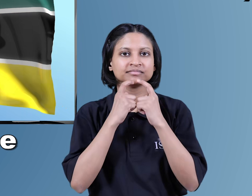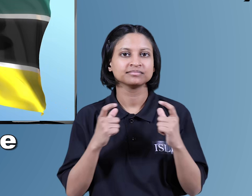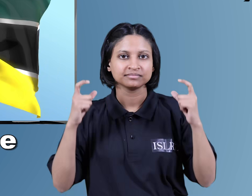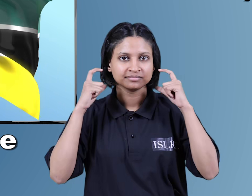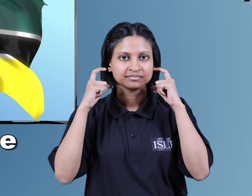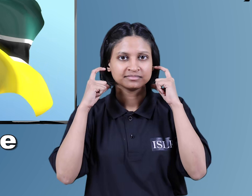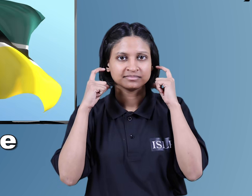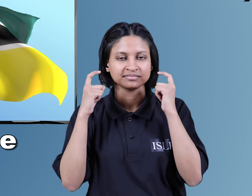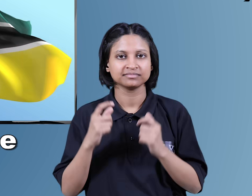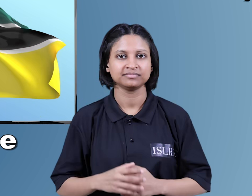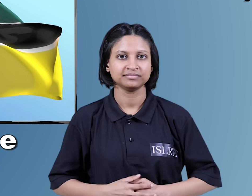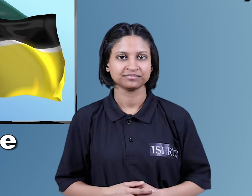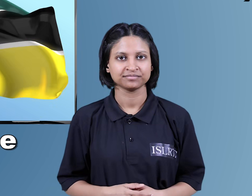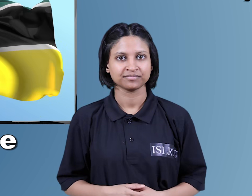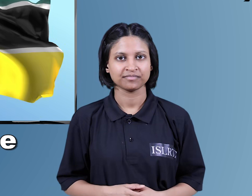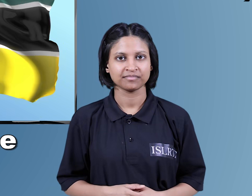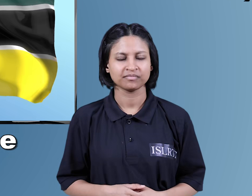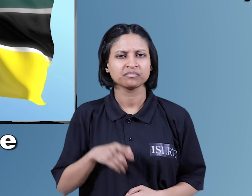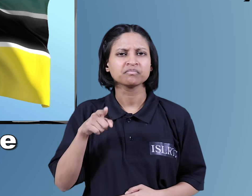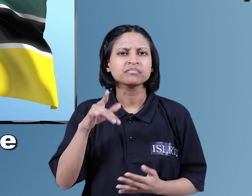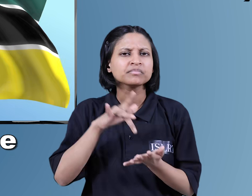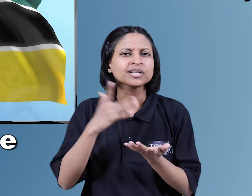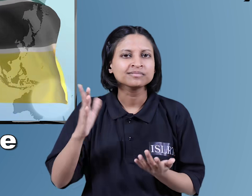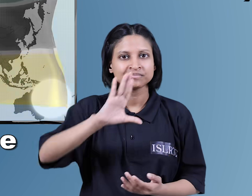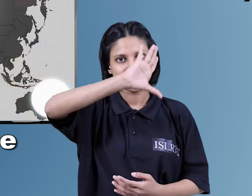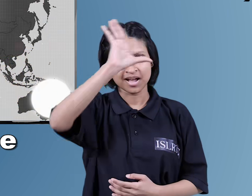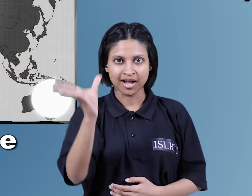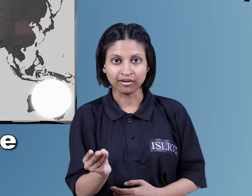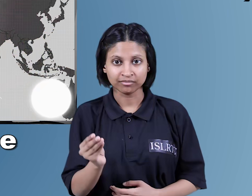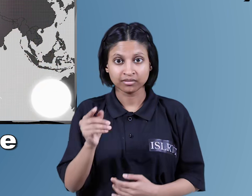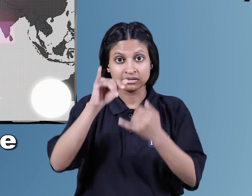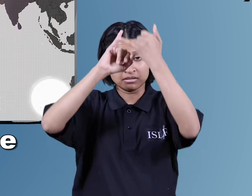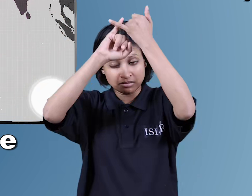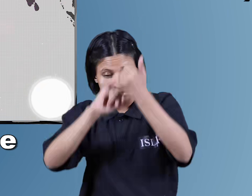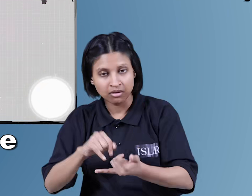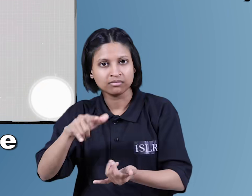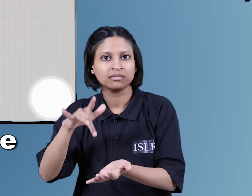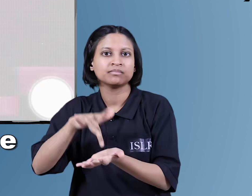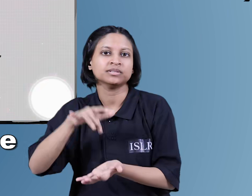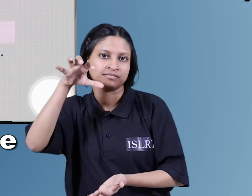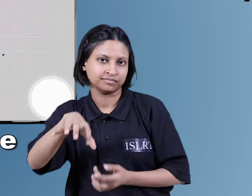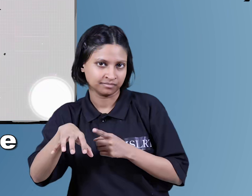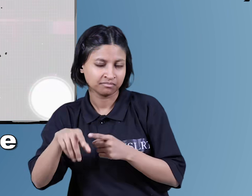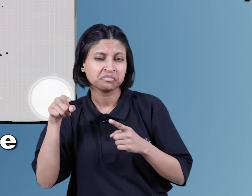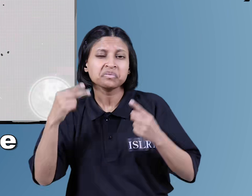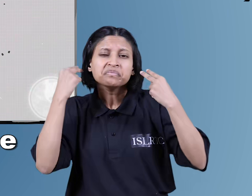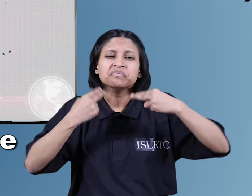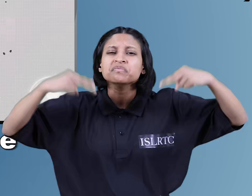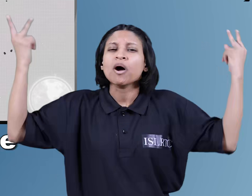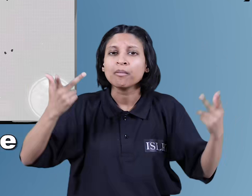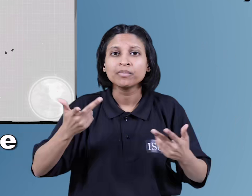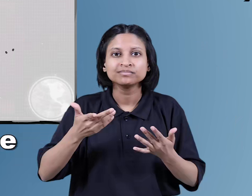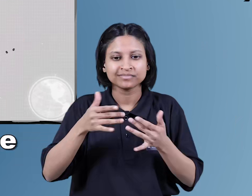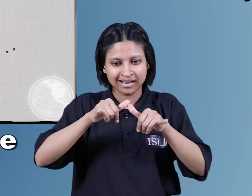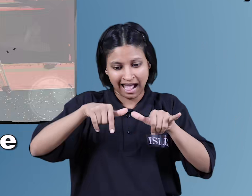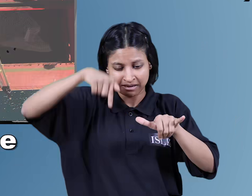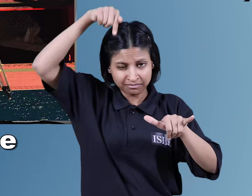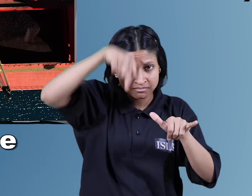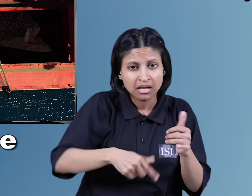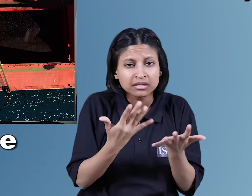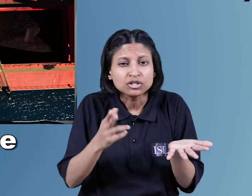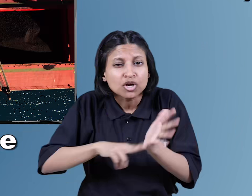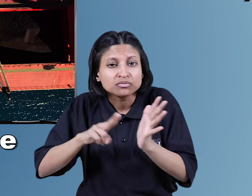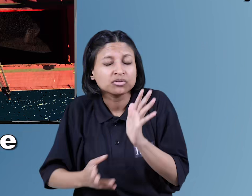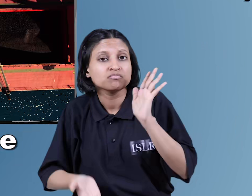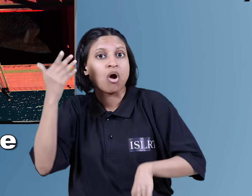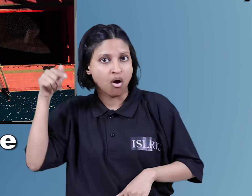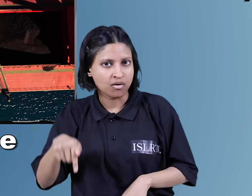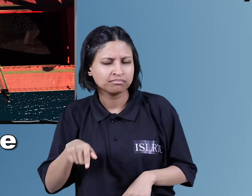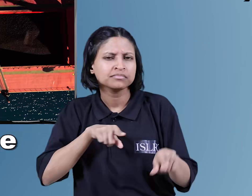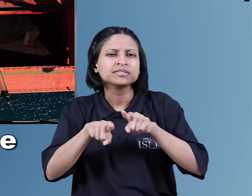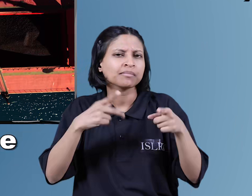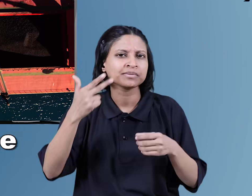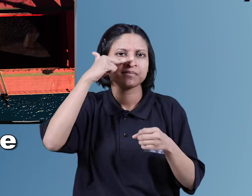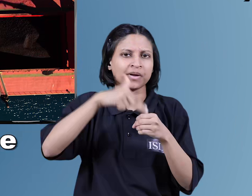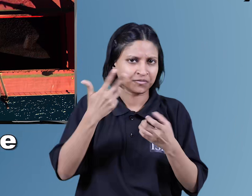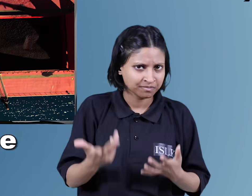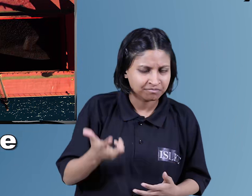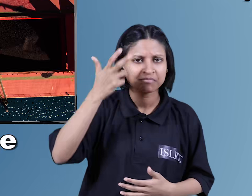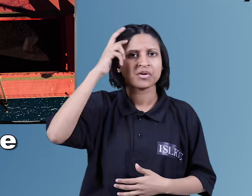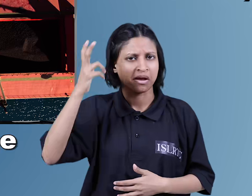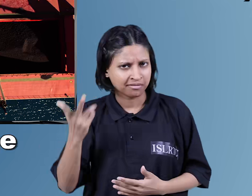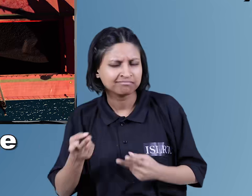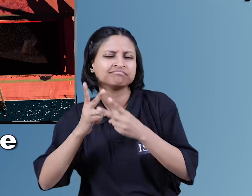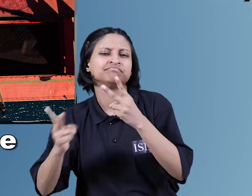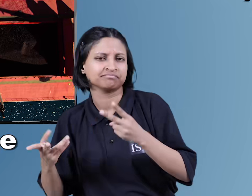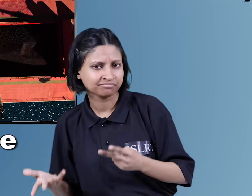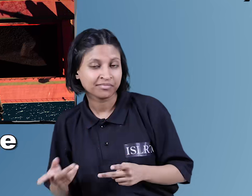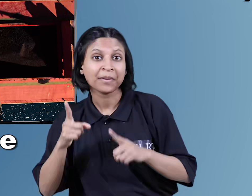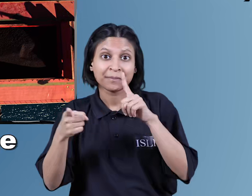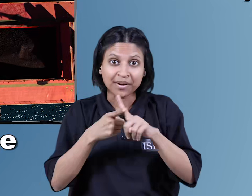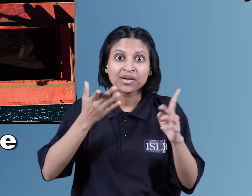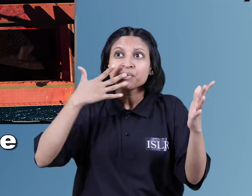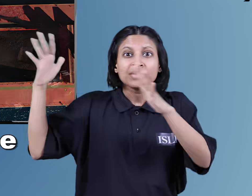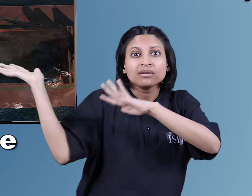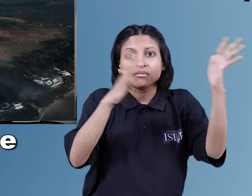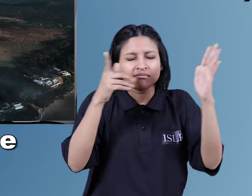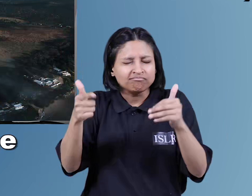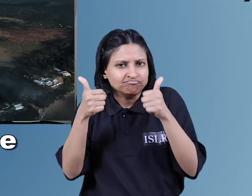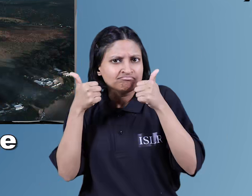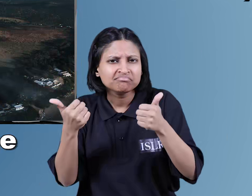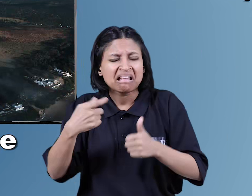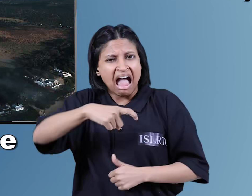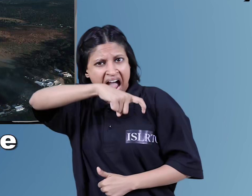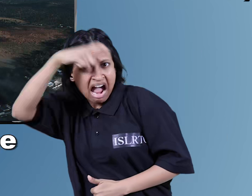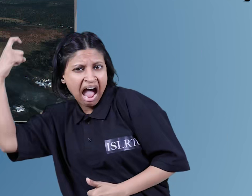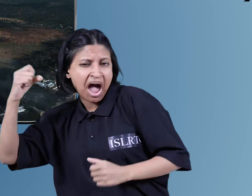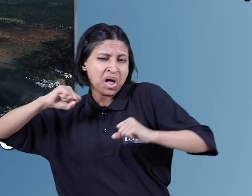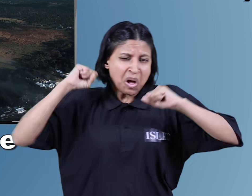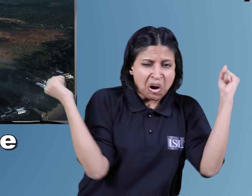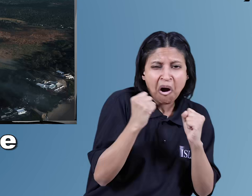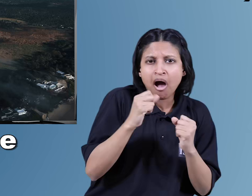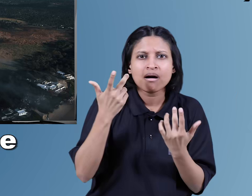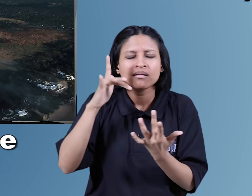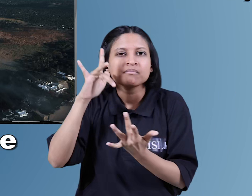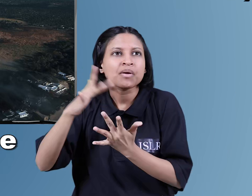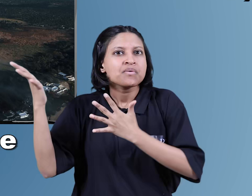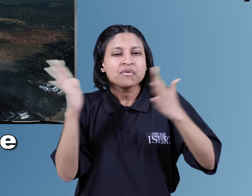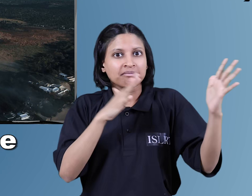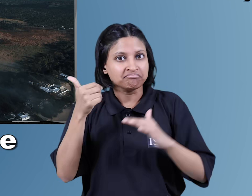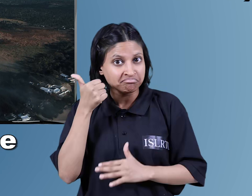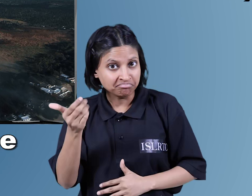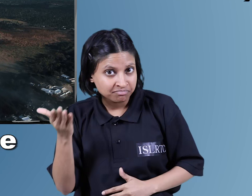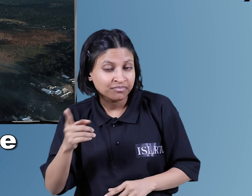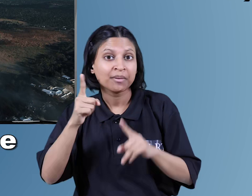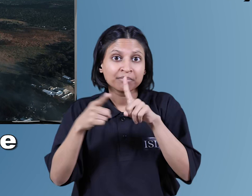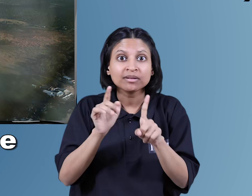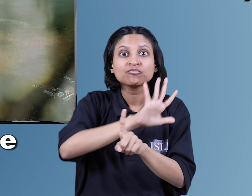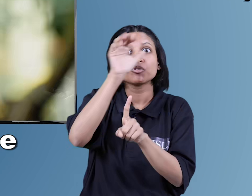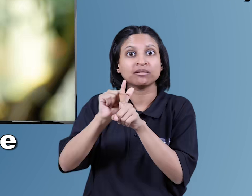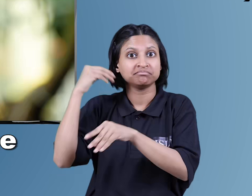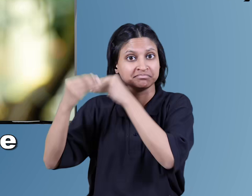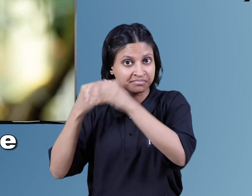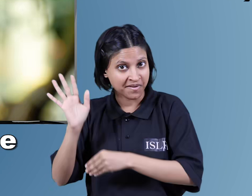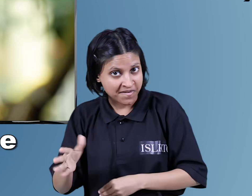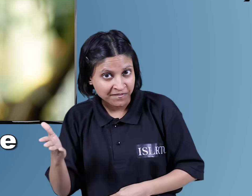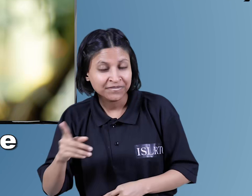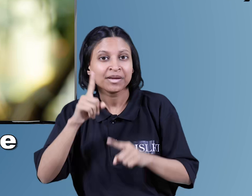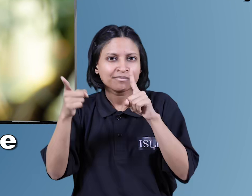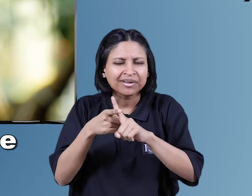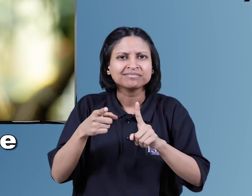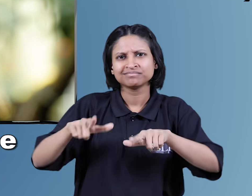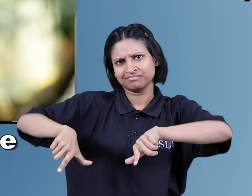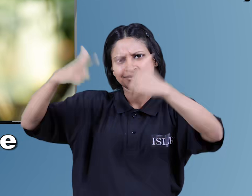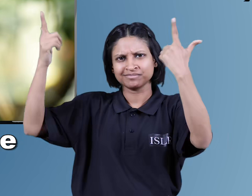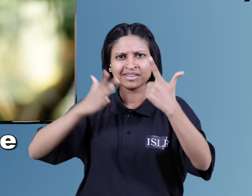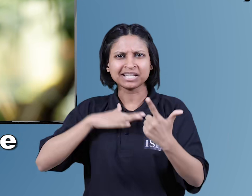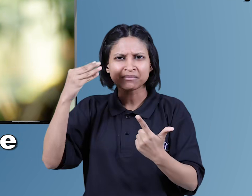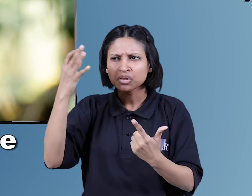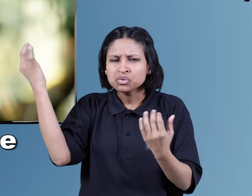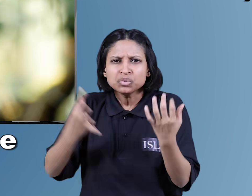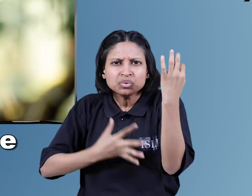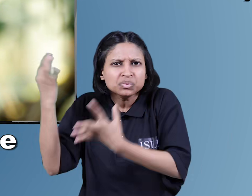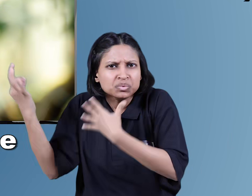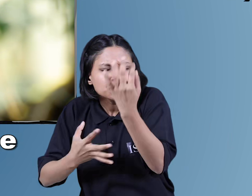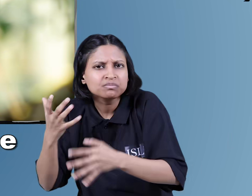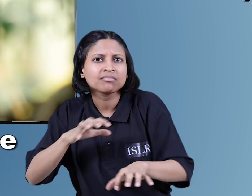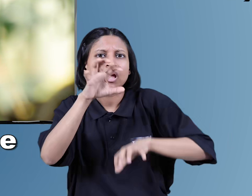Mozambique Mozambique is a southern African nation known for its rich natural resources, such as petroleum and coal, its tropical climate, and cultural and biological diversity.